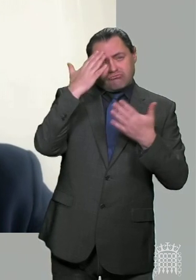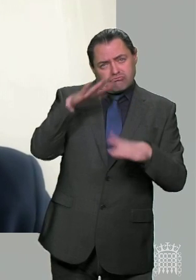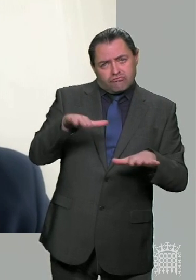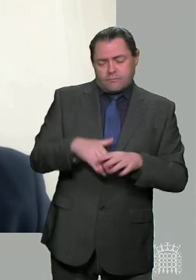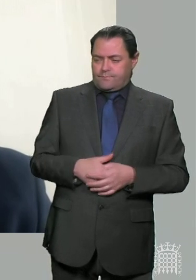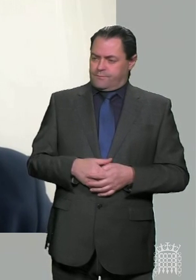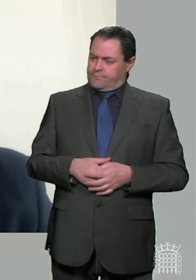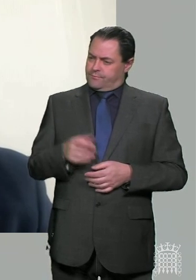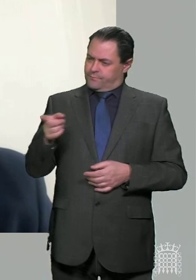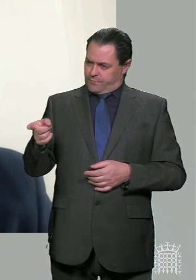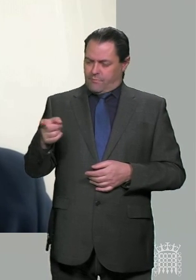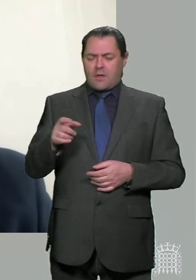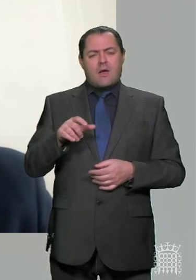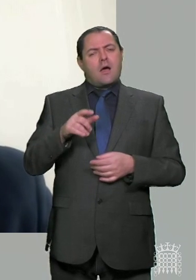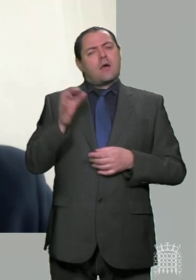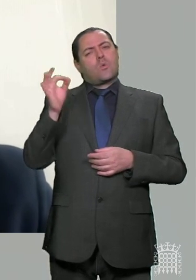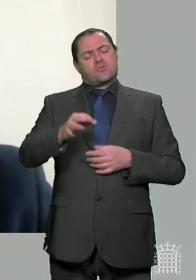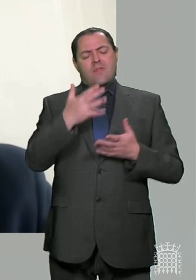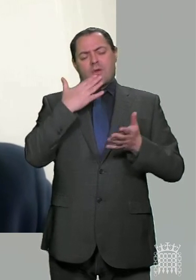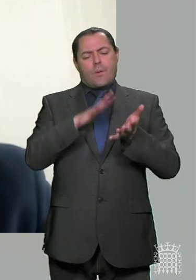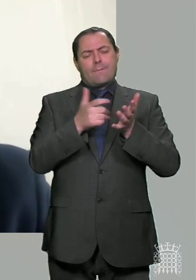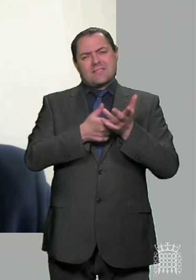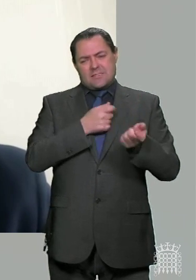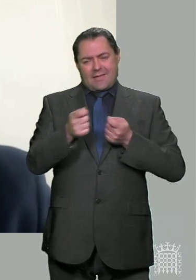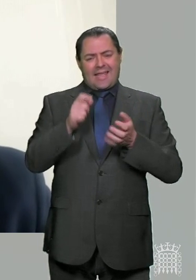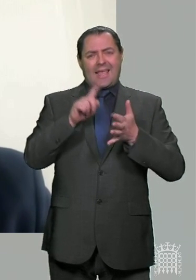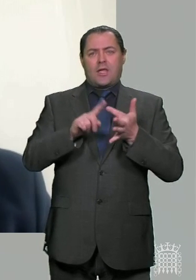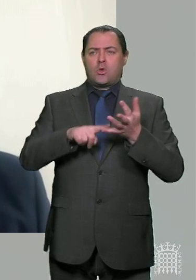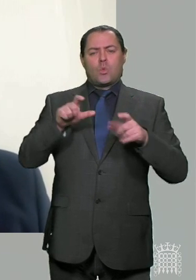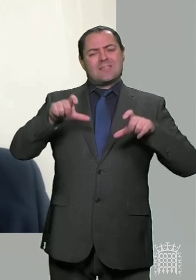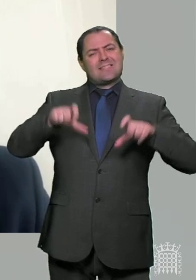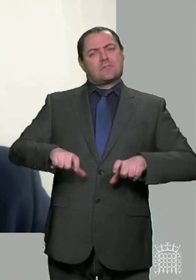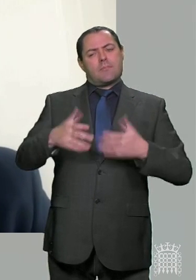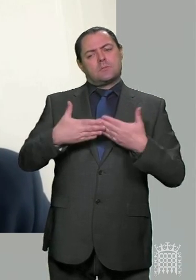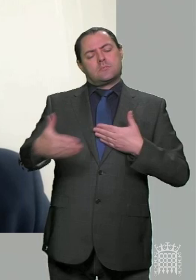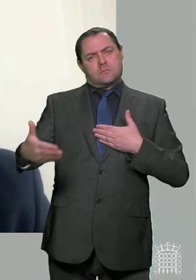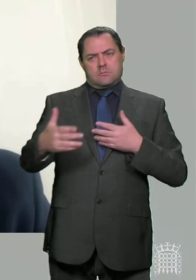The EU settlement scheme closes on 30 June.